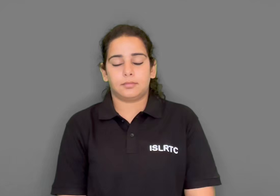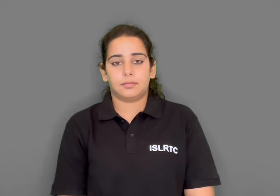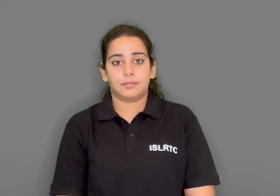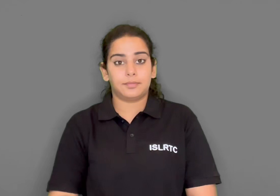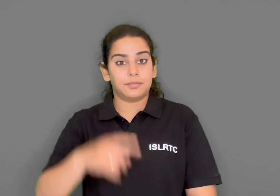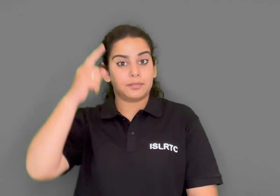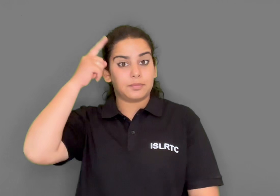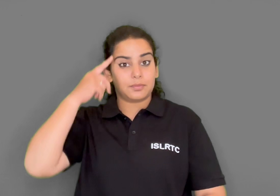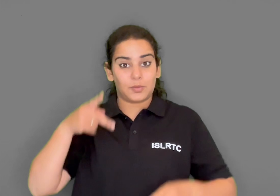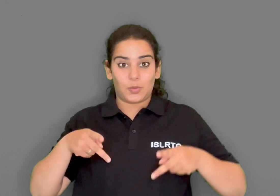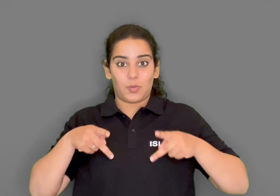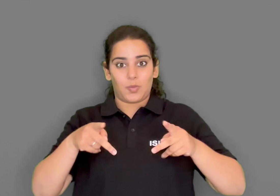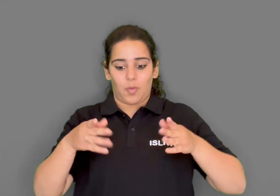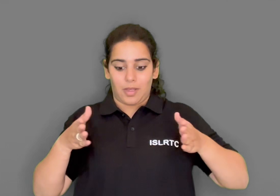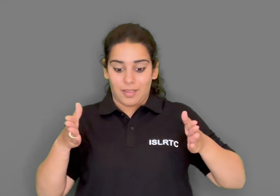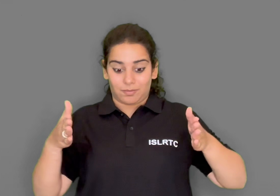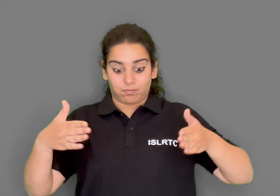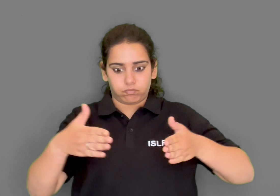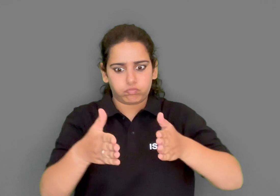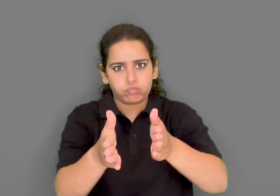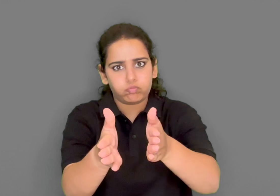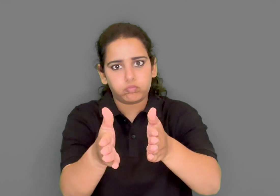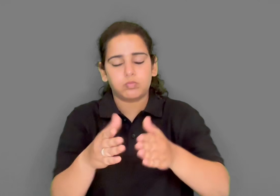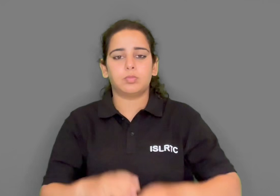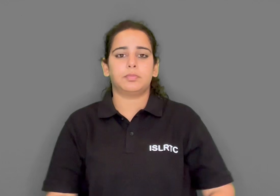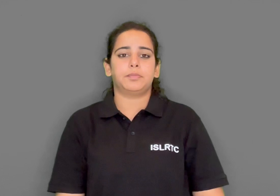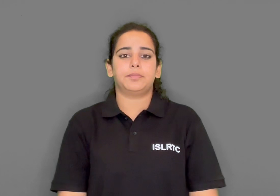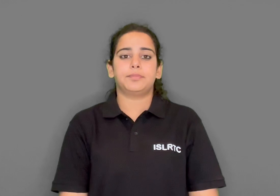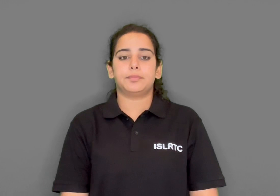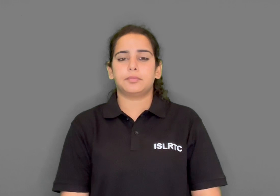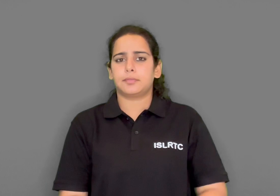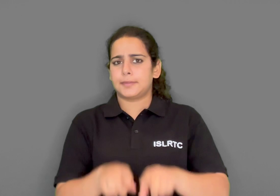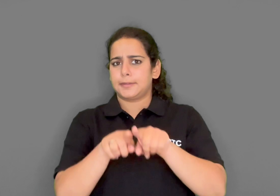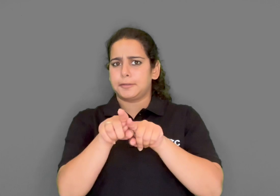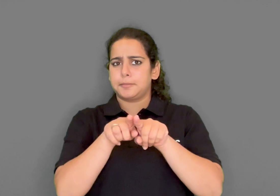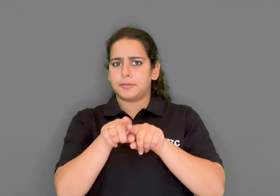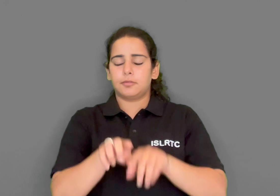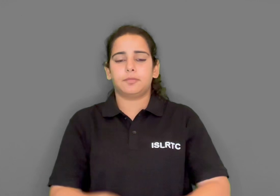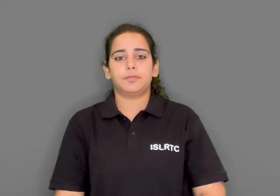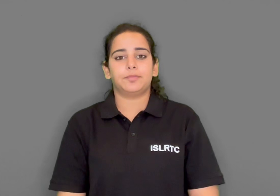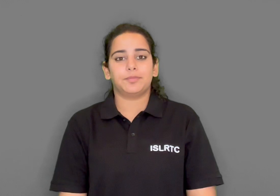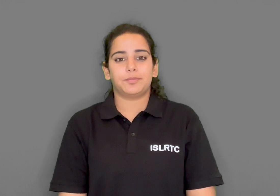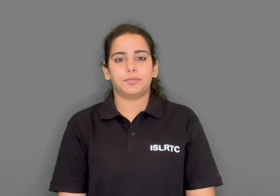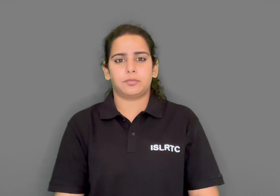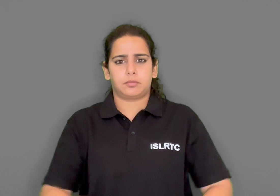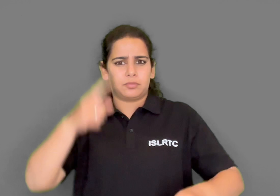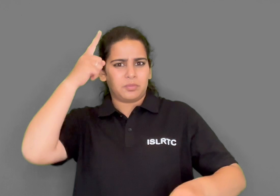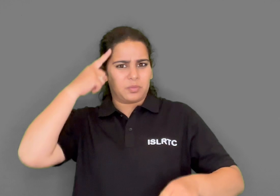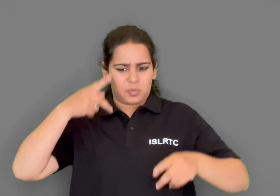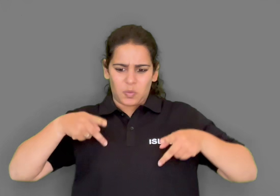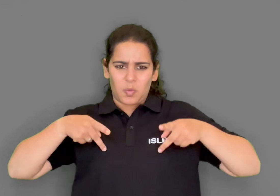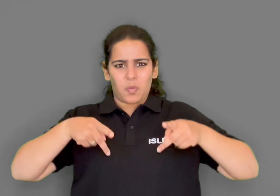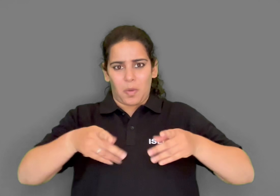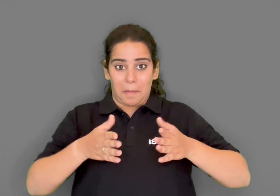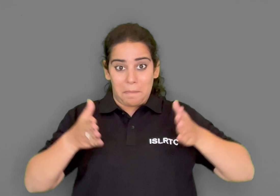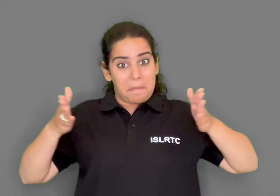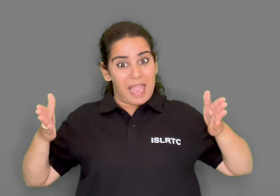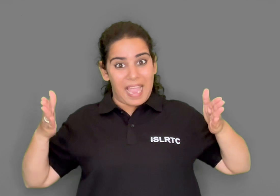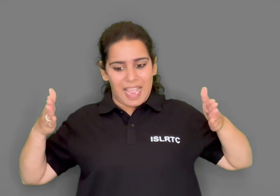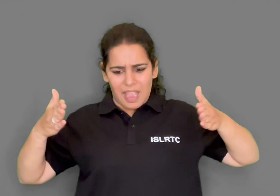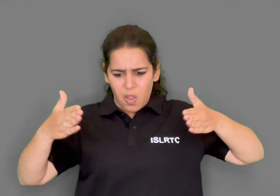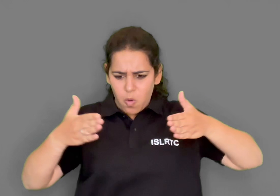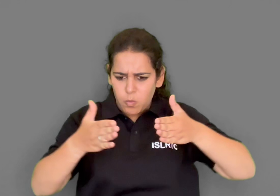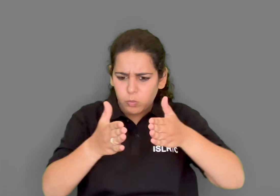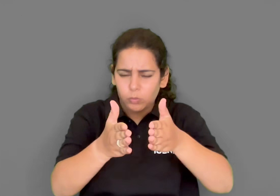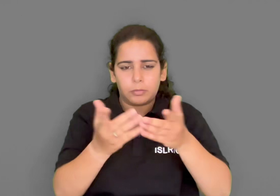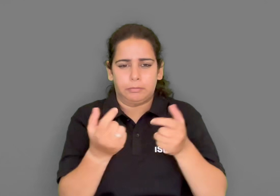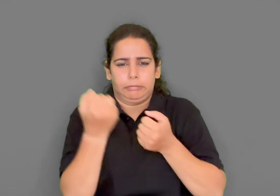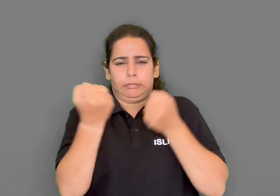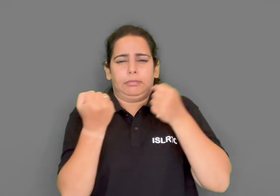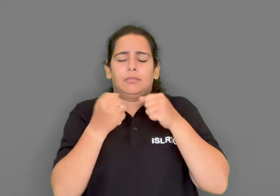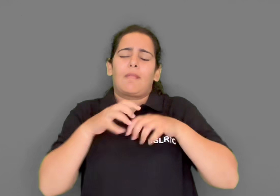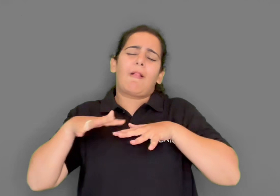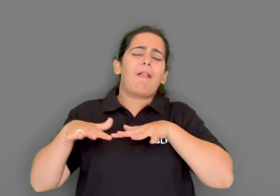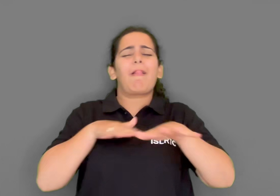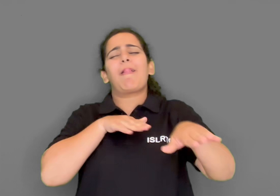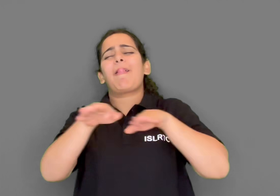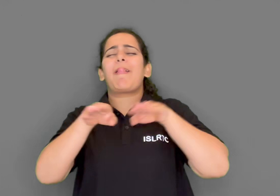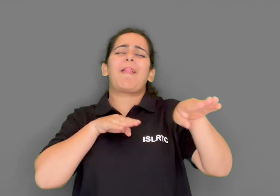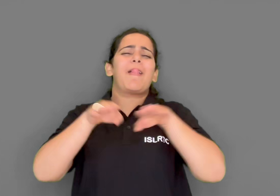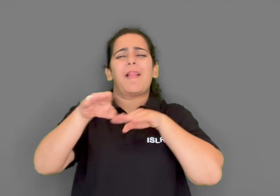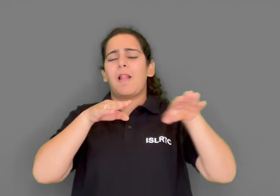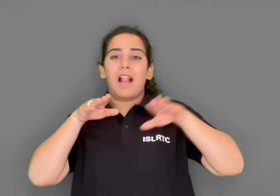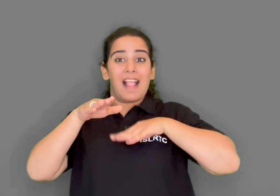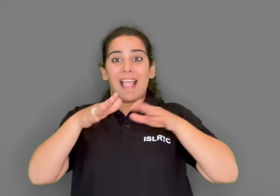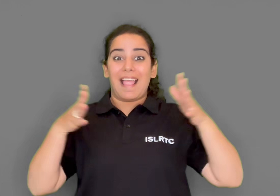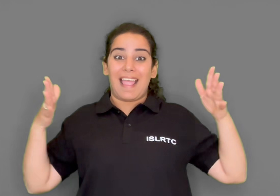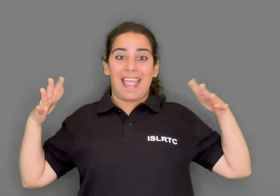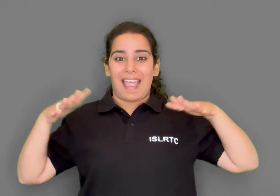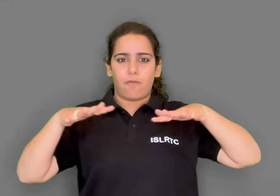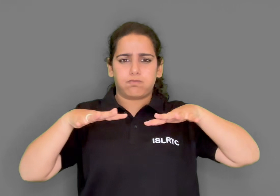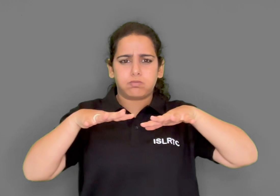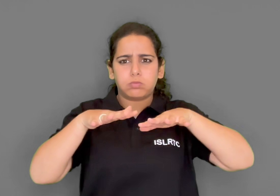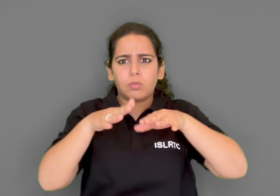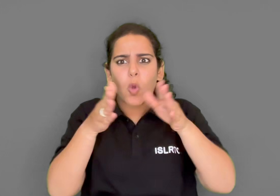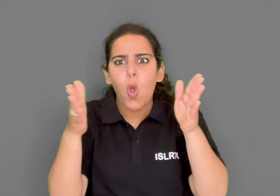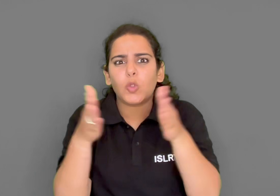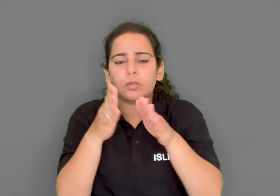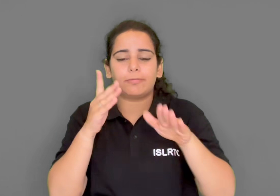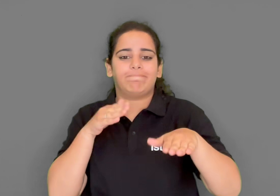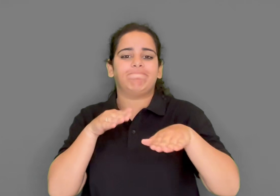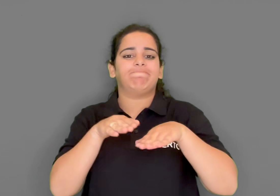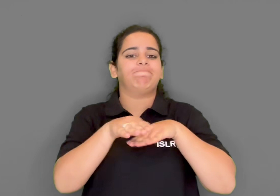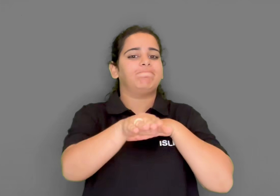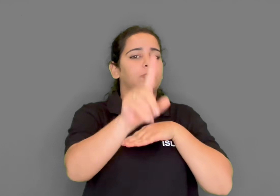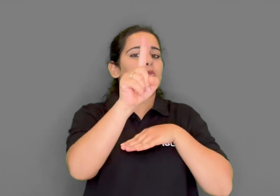Bottleneck A place where a road becomes or where it meets another road so that the traffic slows down or stops often causing traffic jams